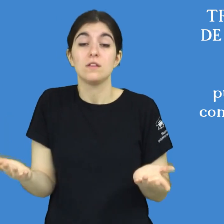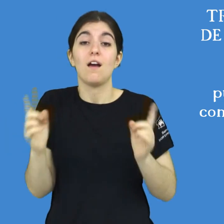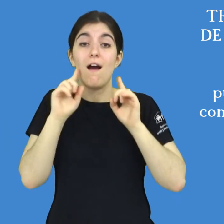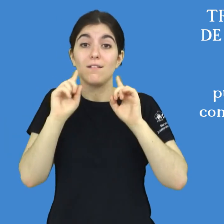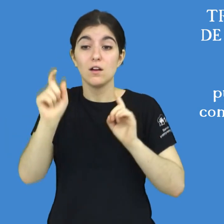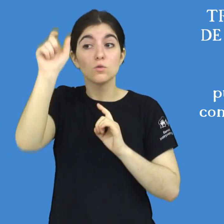caso